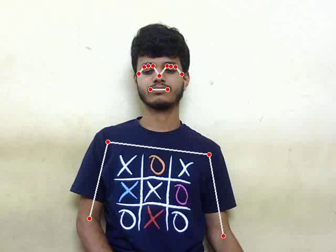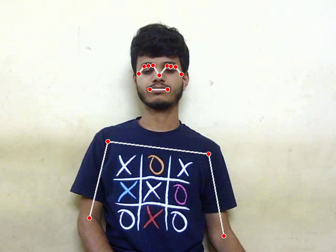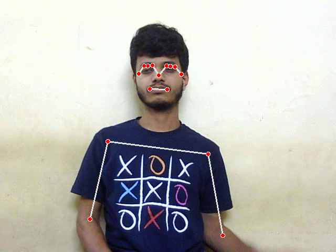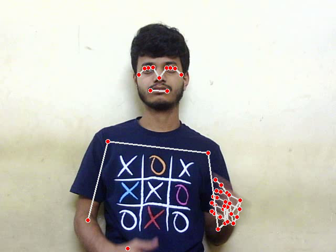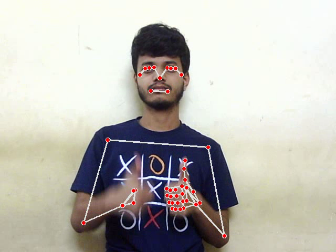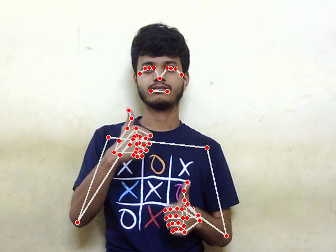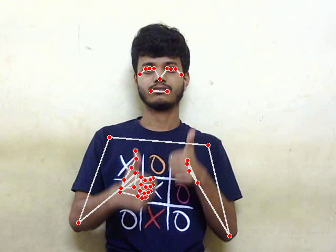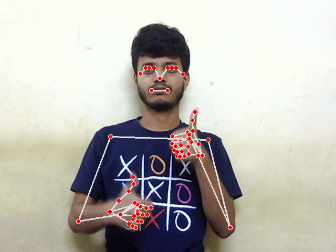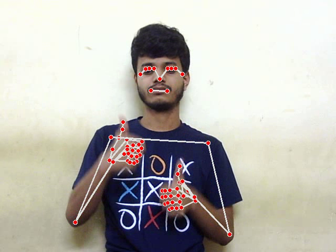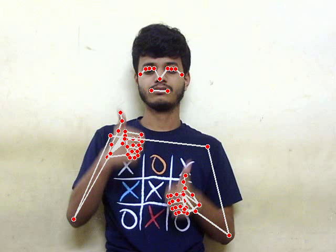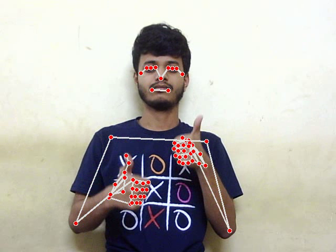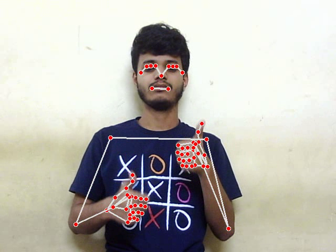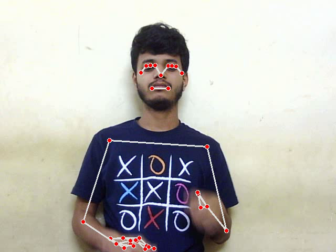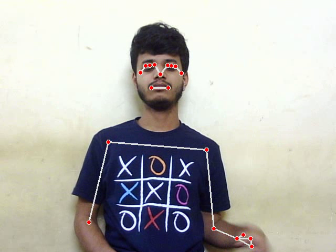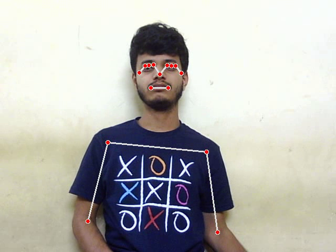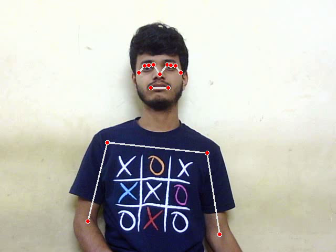which